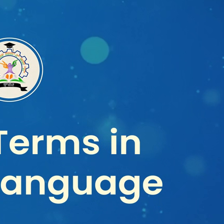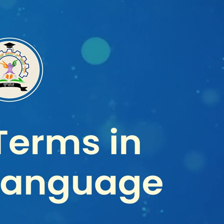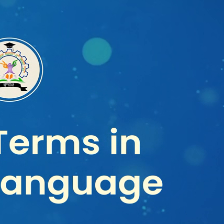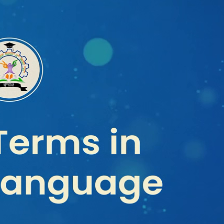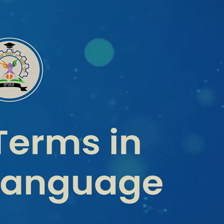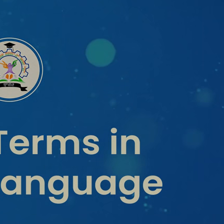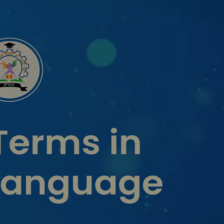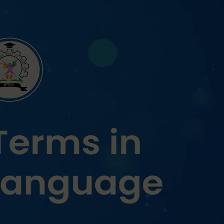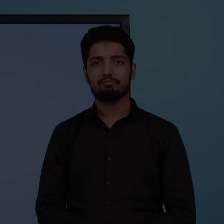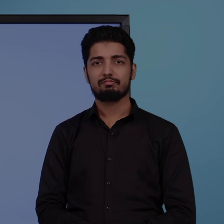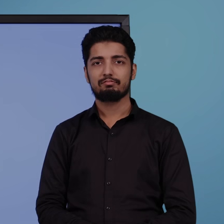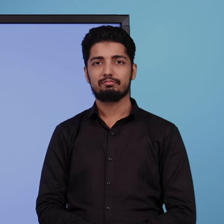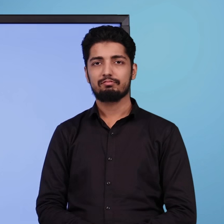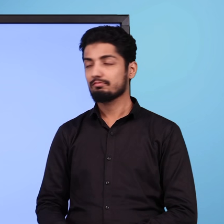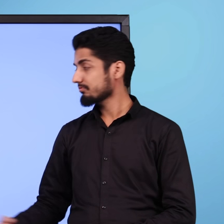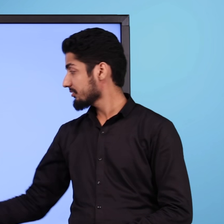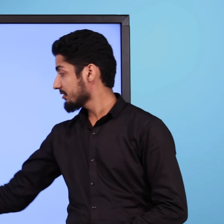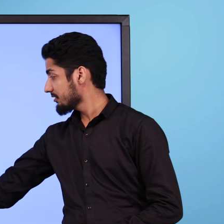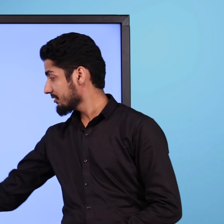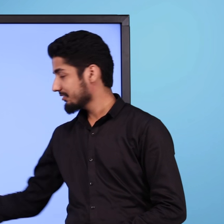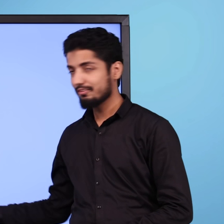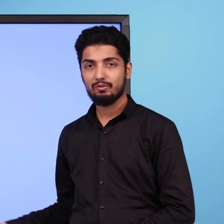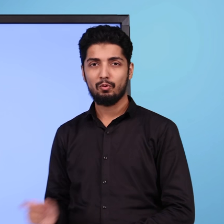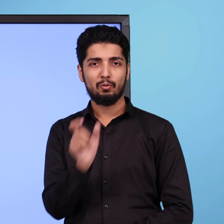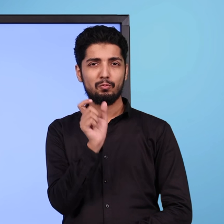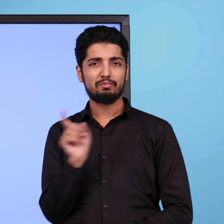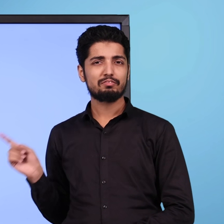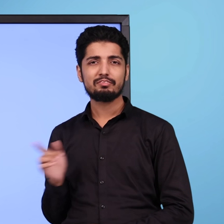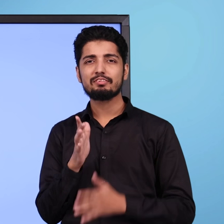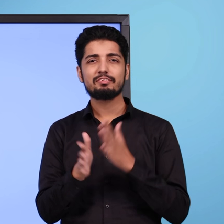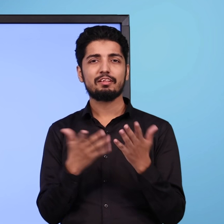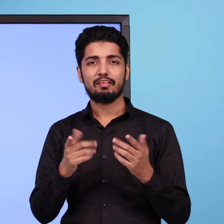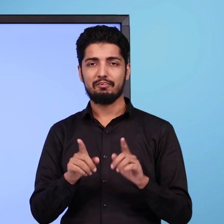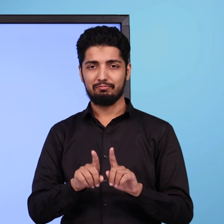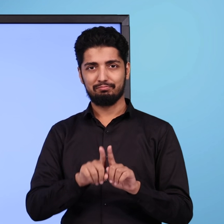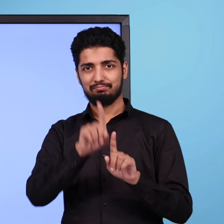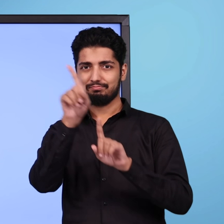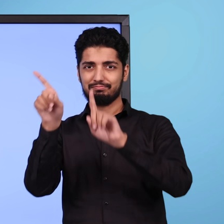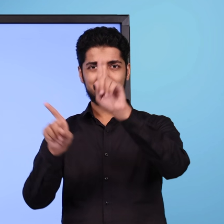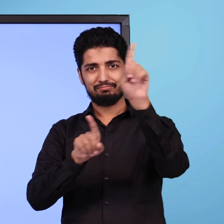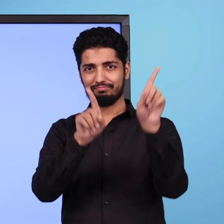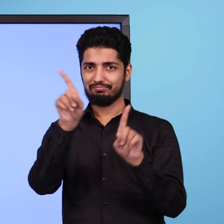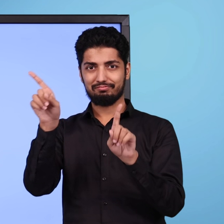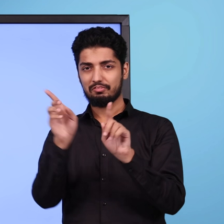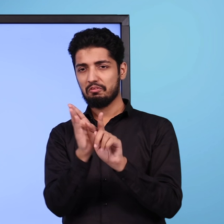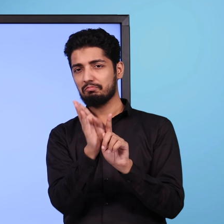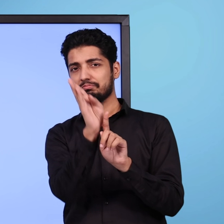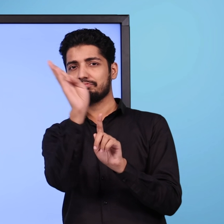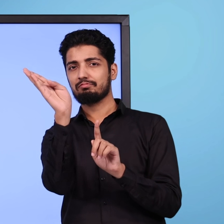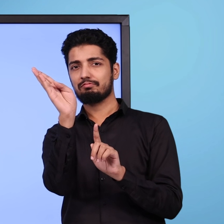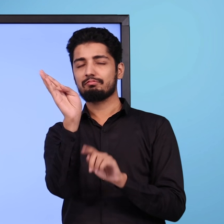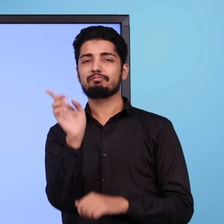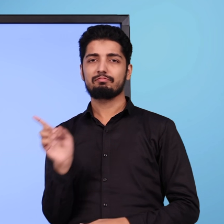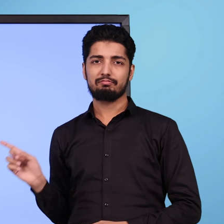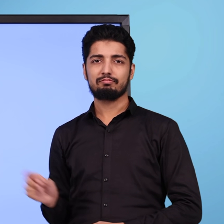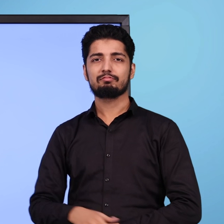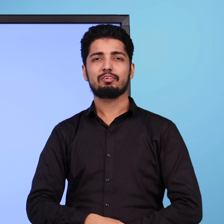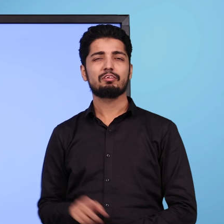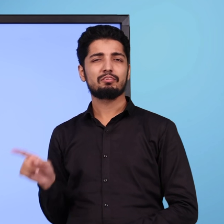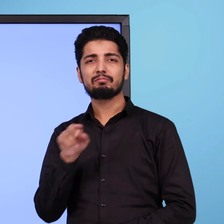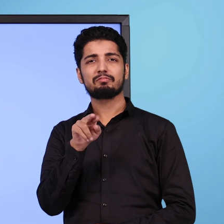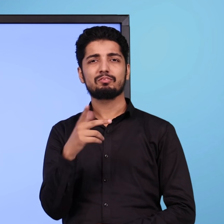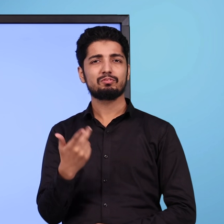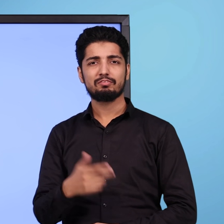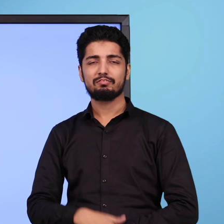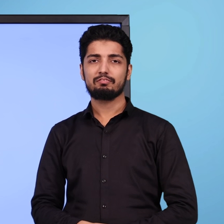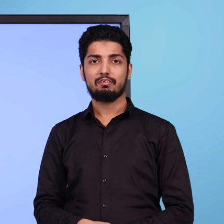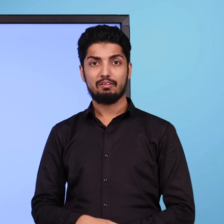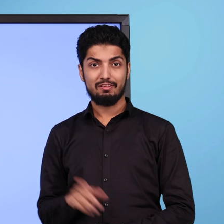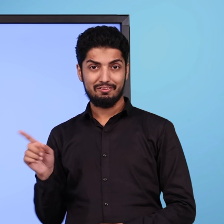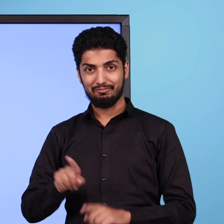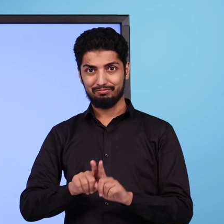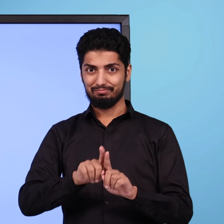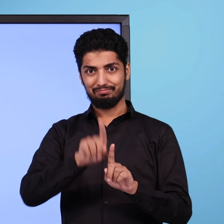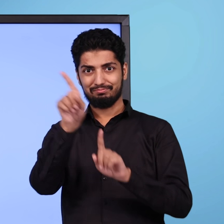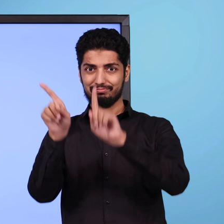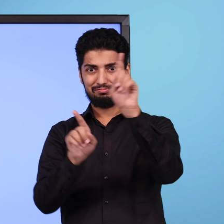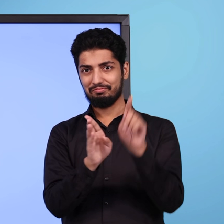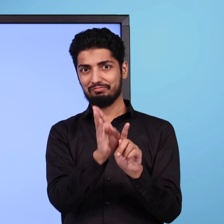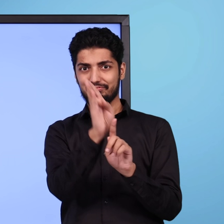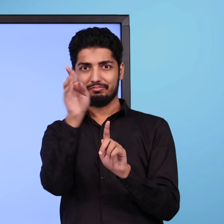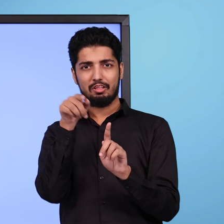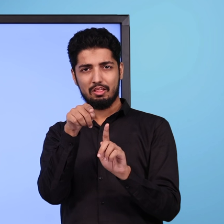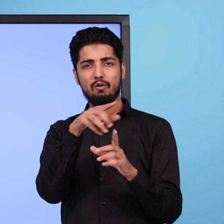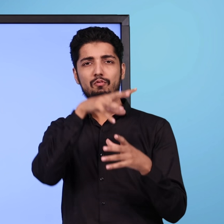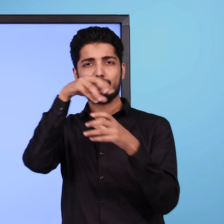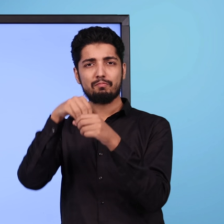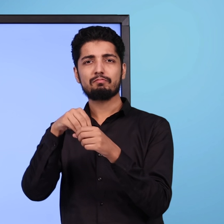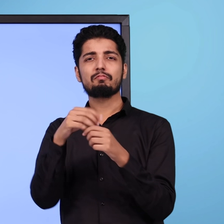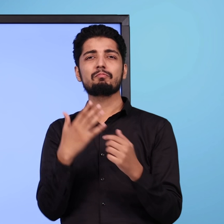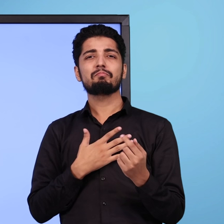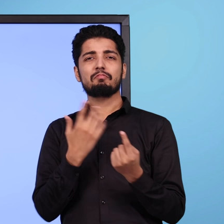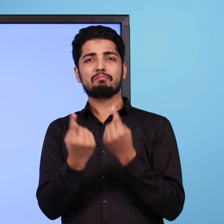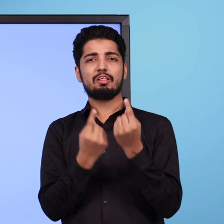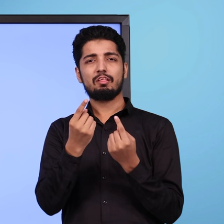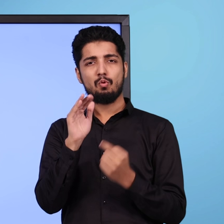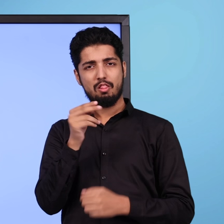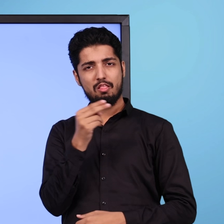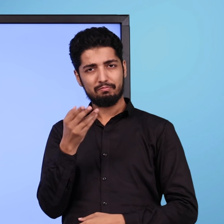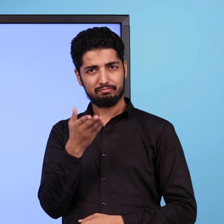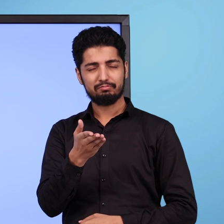Herb This sign means herb. Herbs is a category of plants based on height, nature of stem and branches.